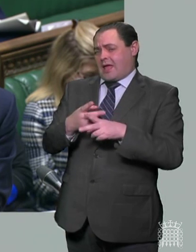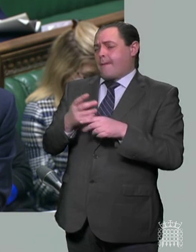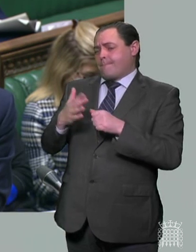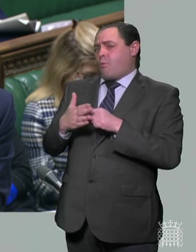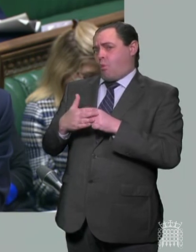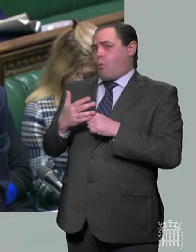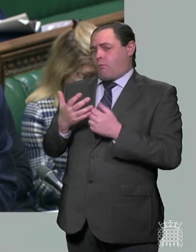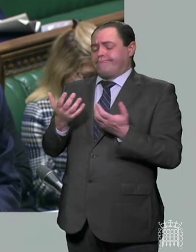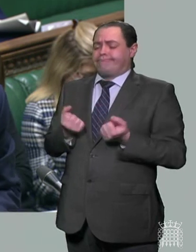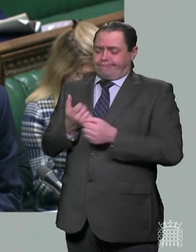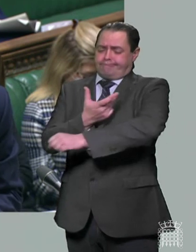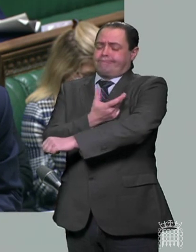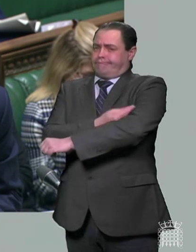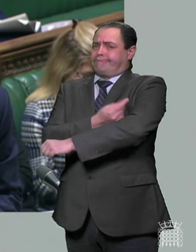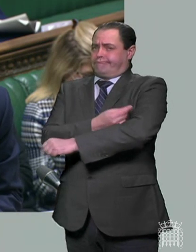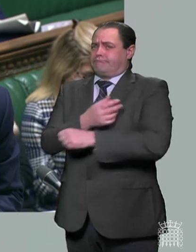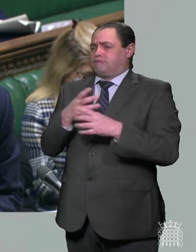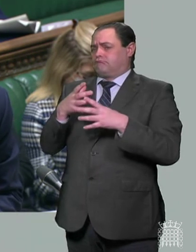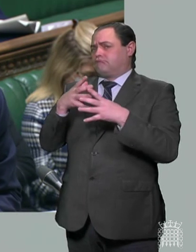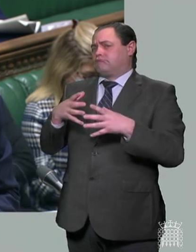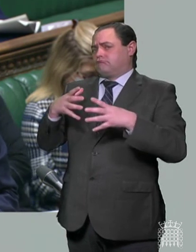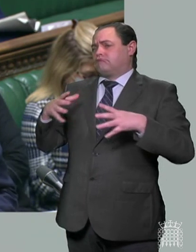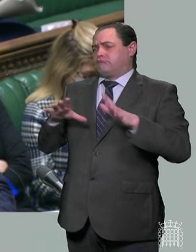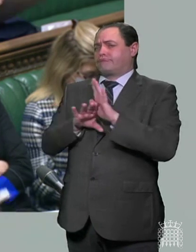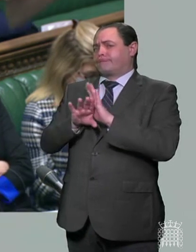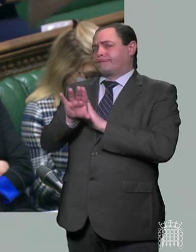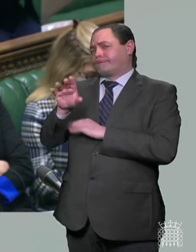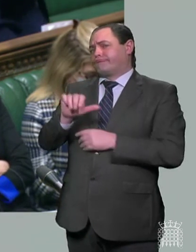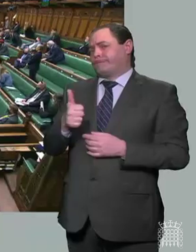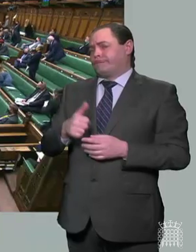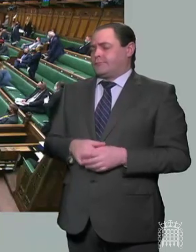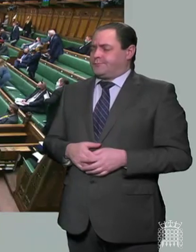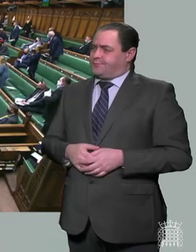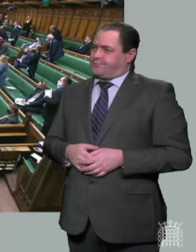That is a great and positive thing for individuals in both those professions.